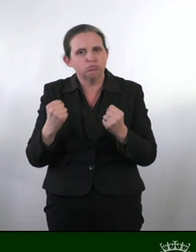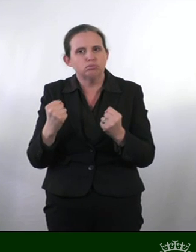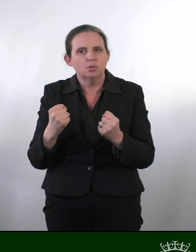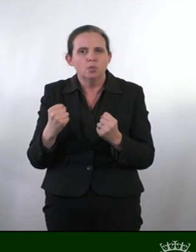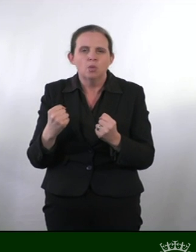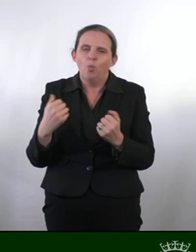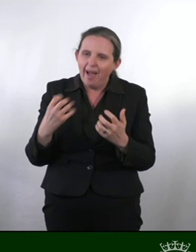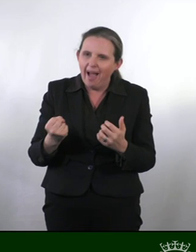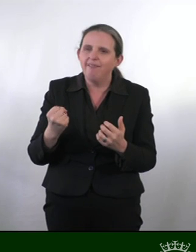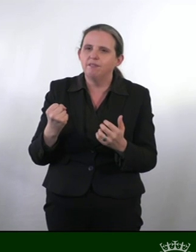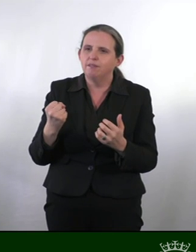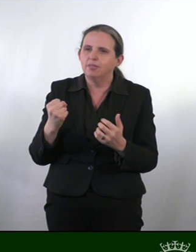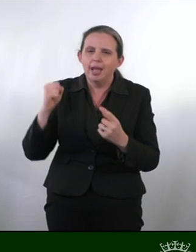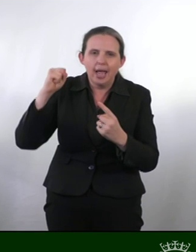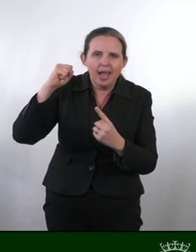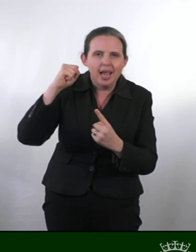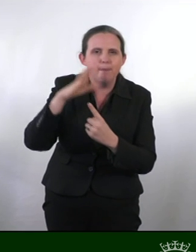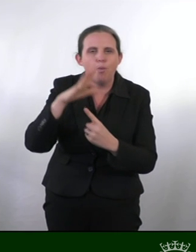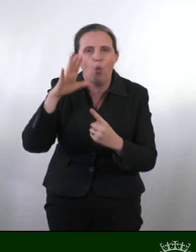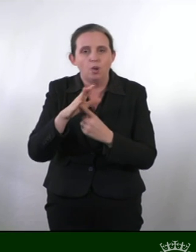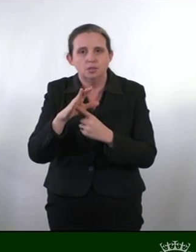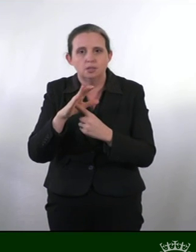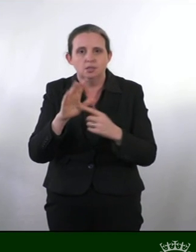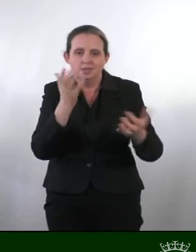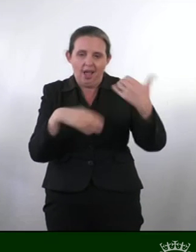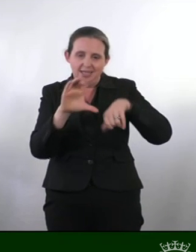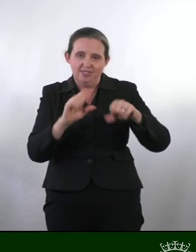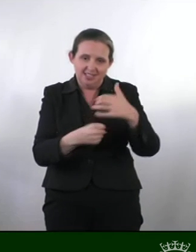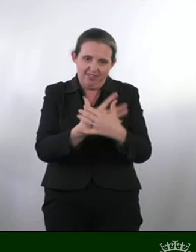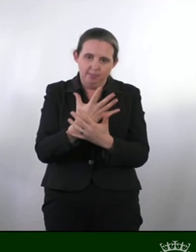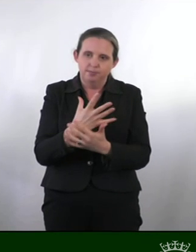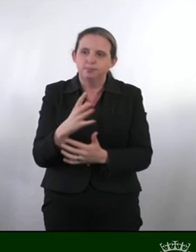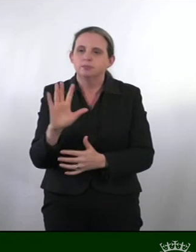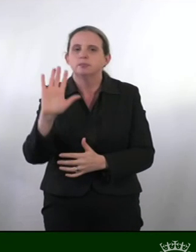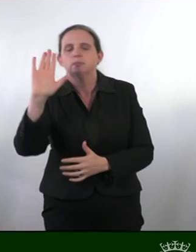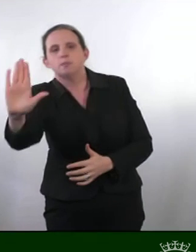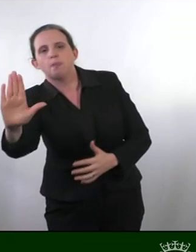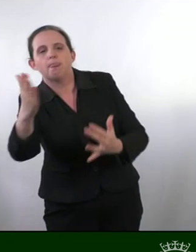I think you have managed to answer the question, Prime Minister.